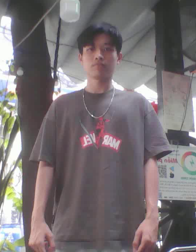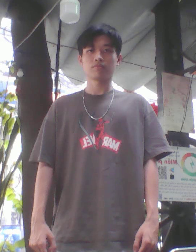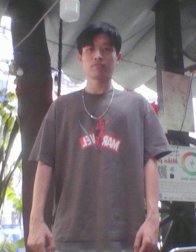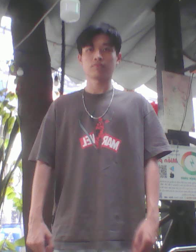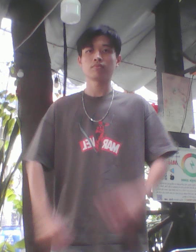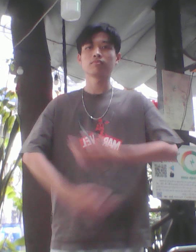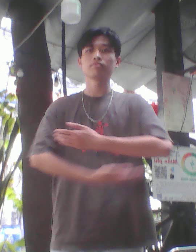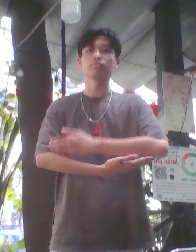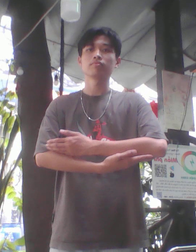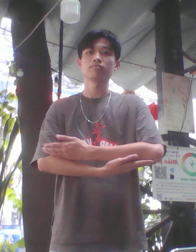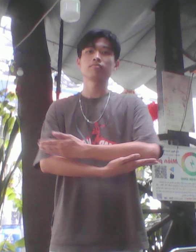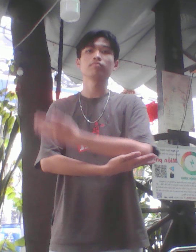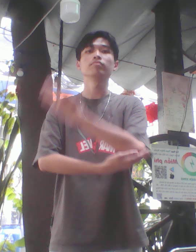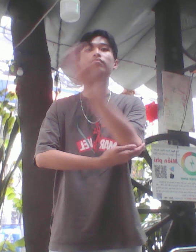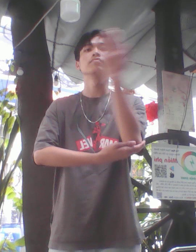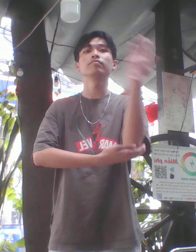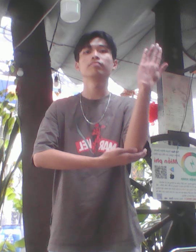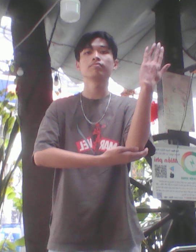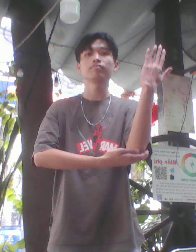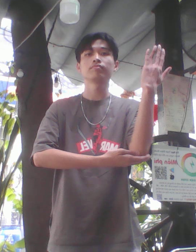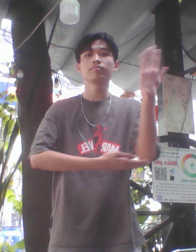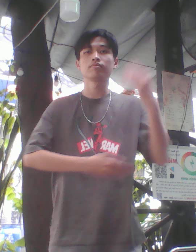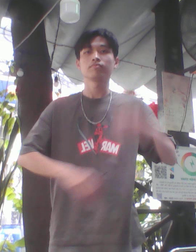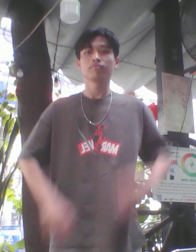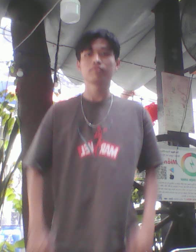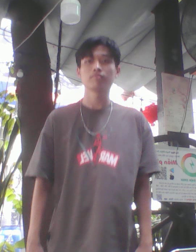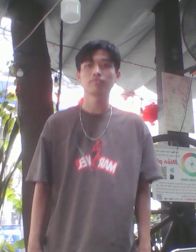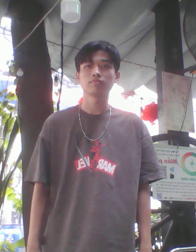buoi sang